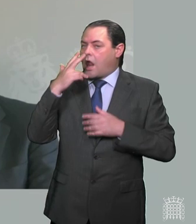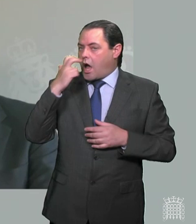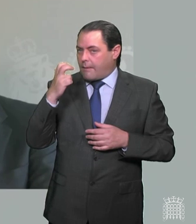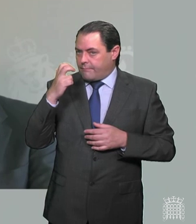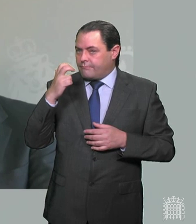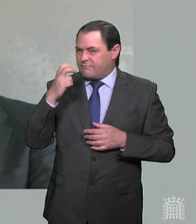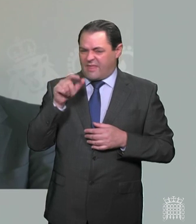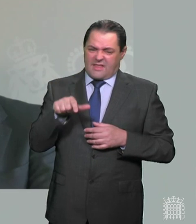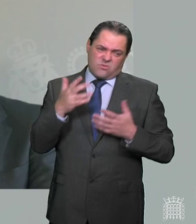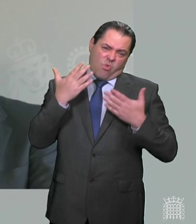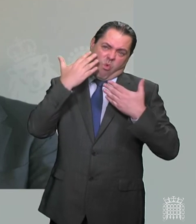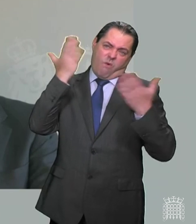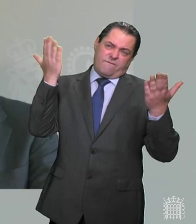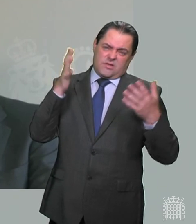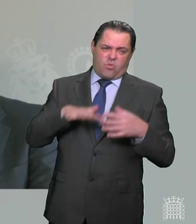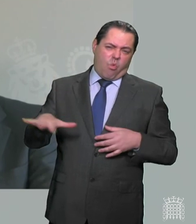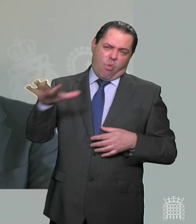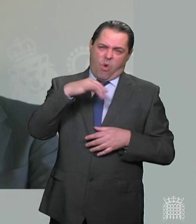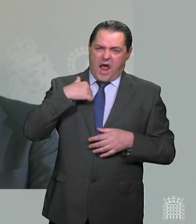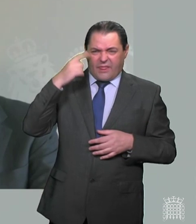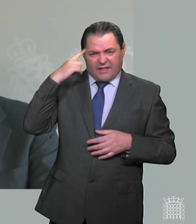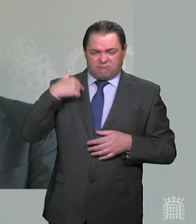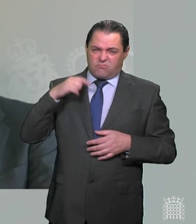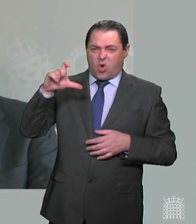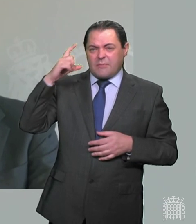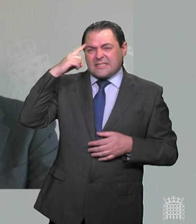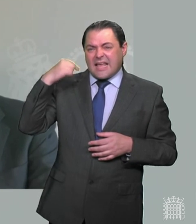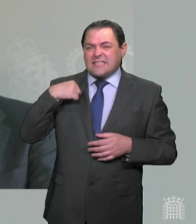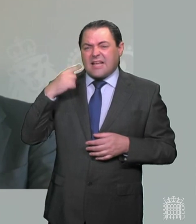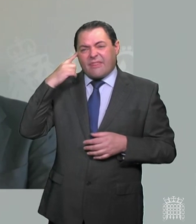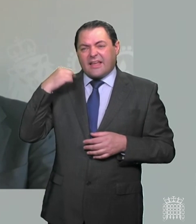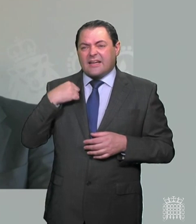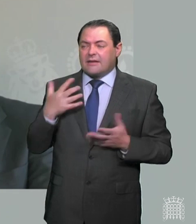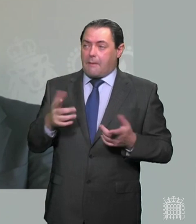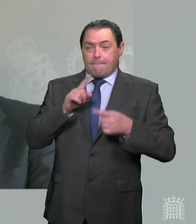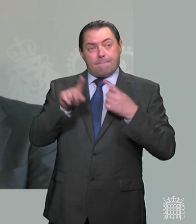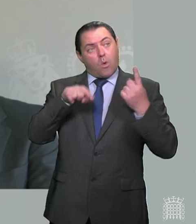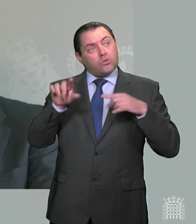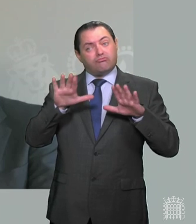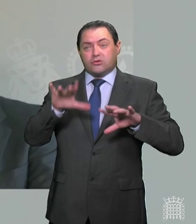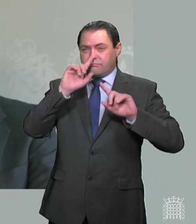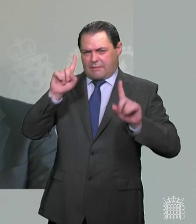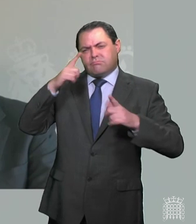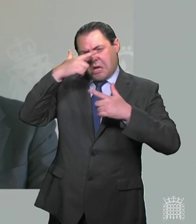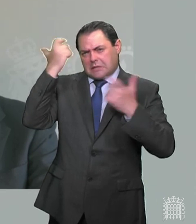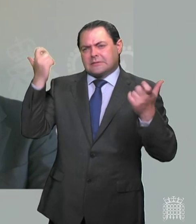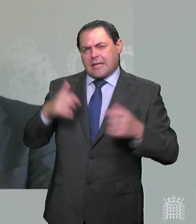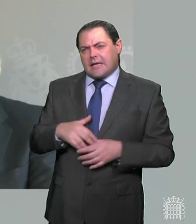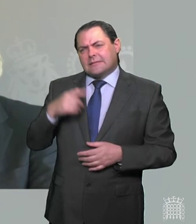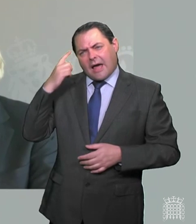That is blindingly obvious to everybody. It is common sense, and I think most people in this country understand it.